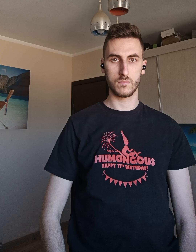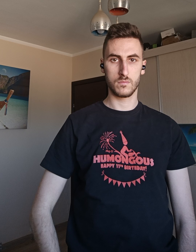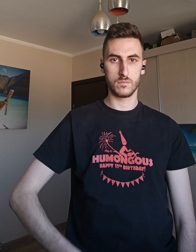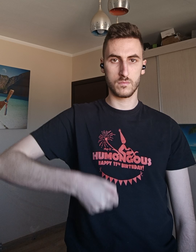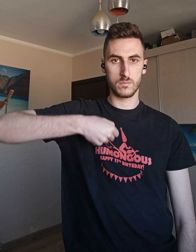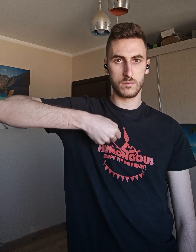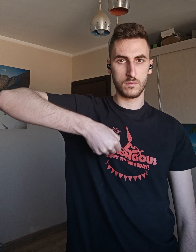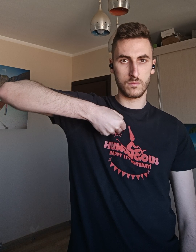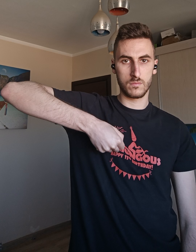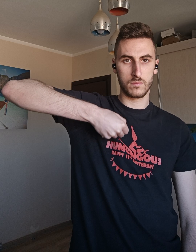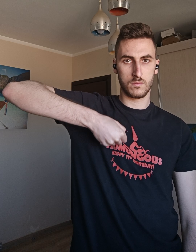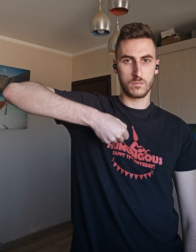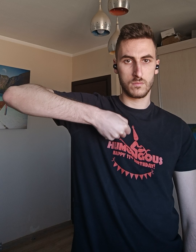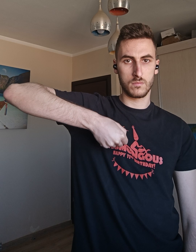שקית